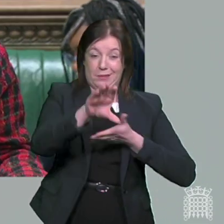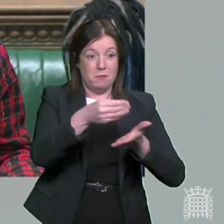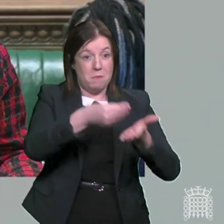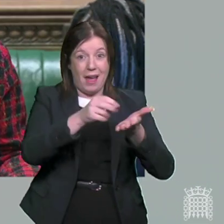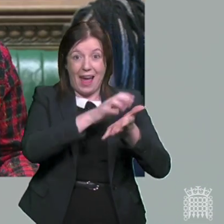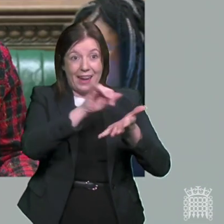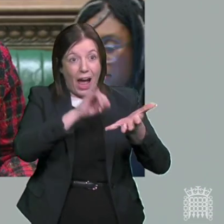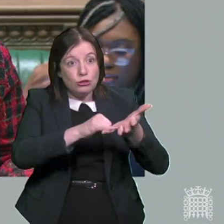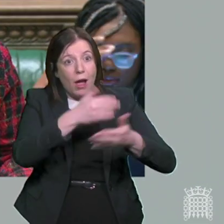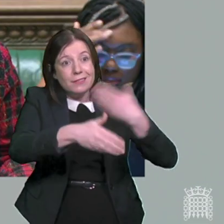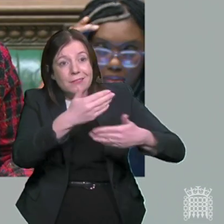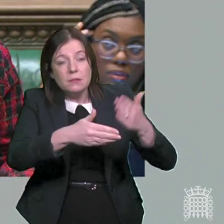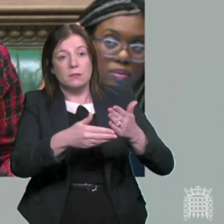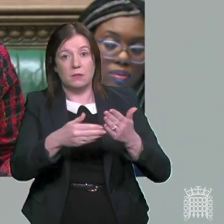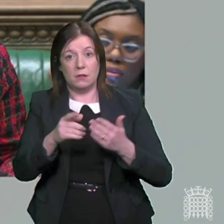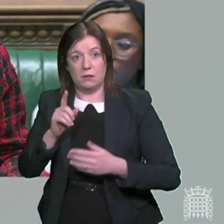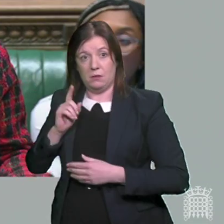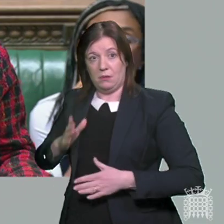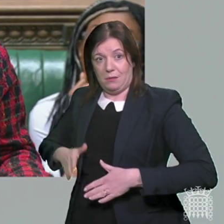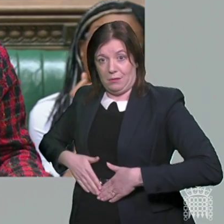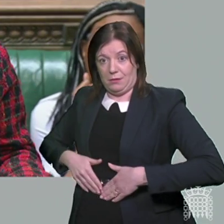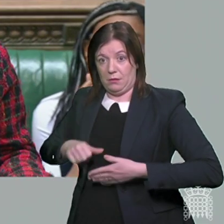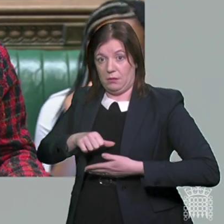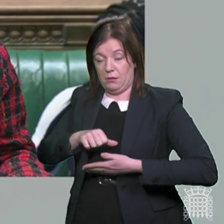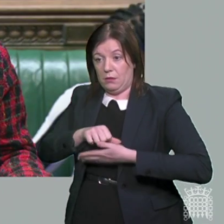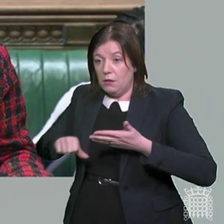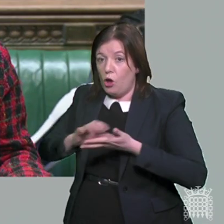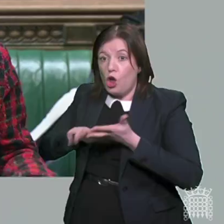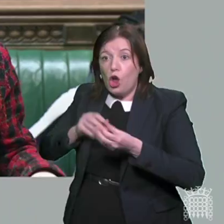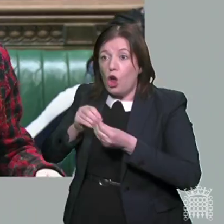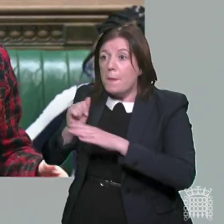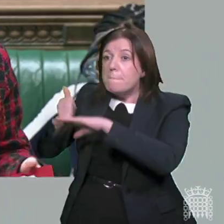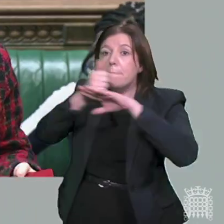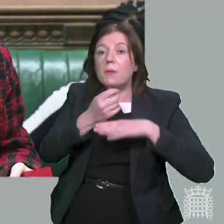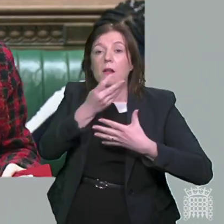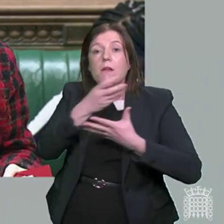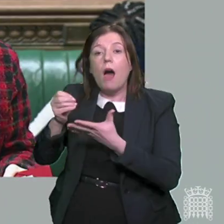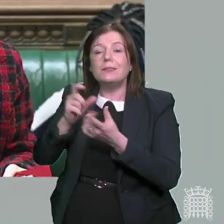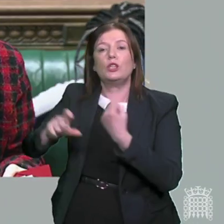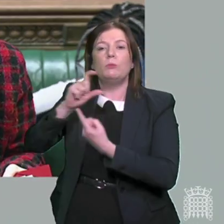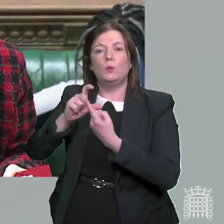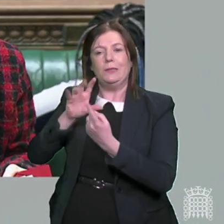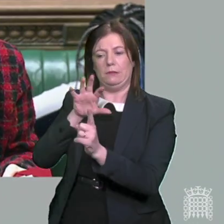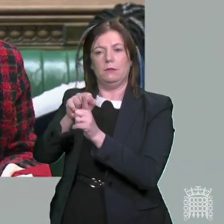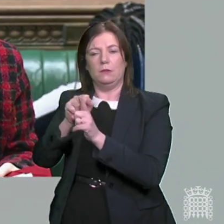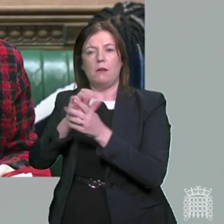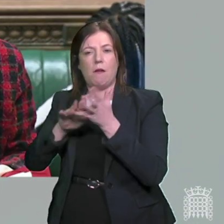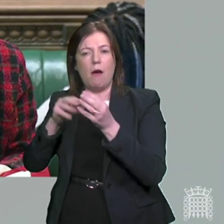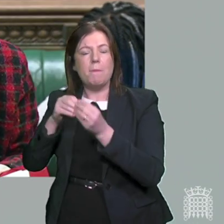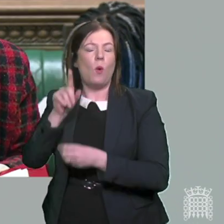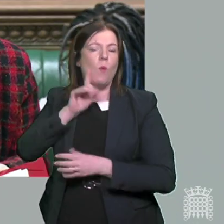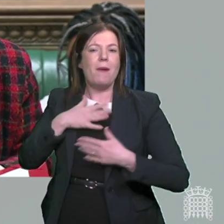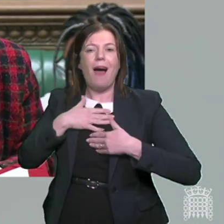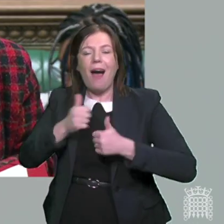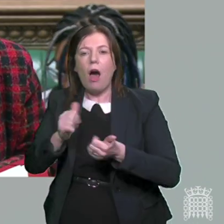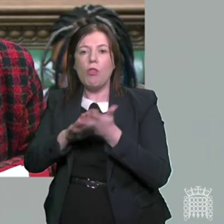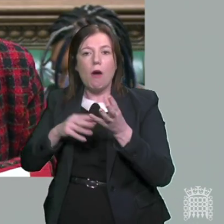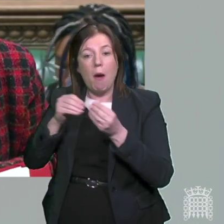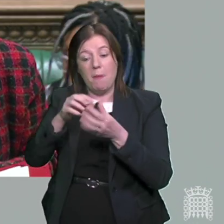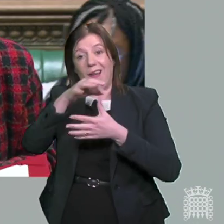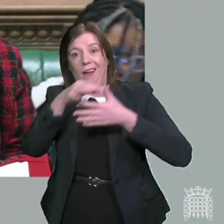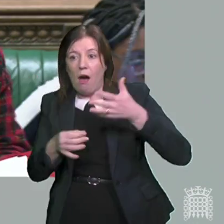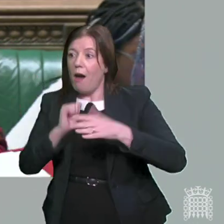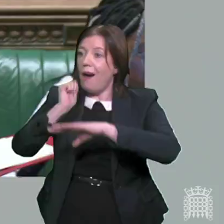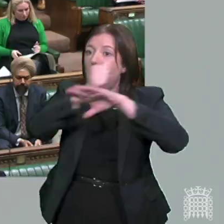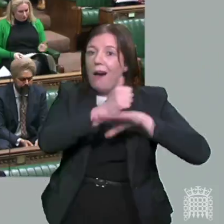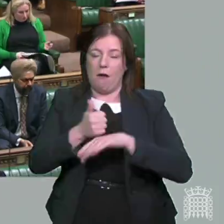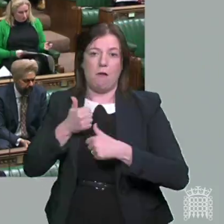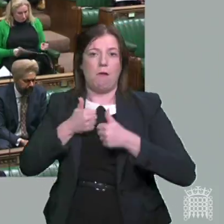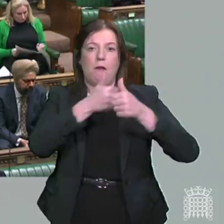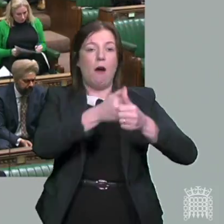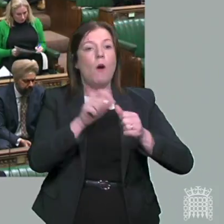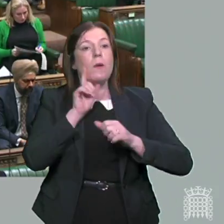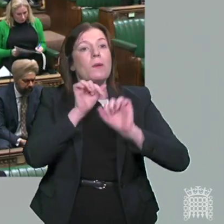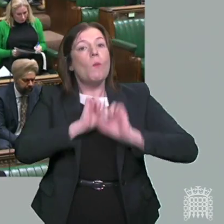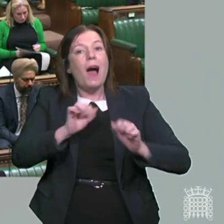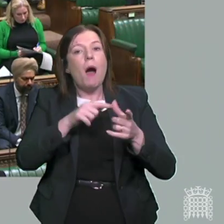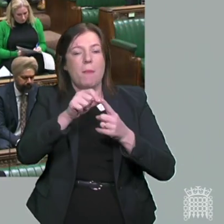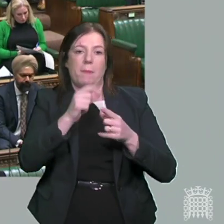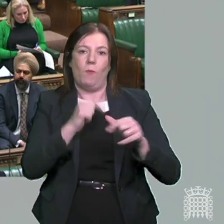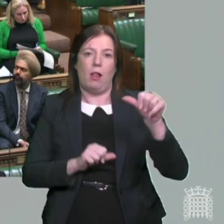For gynae procedures specifically, we have opened 90 surgical hubs, 90 community diagnostic centres and women’s health hubs, which will all help to tackle gynaecology backlogs.